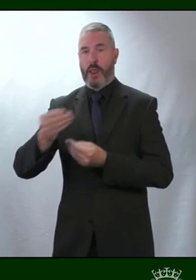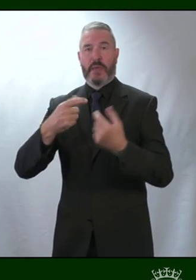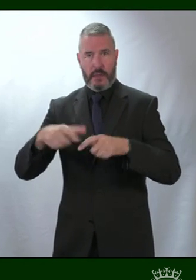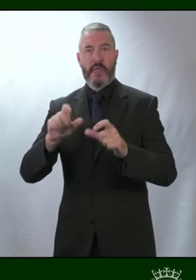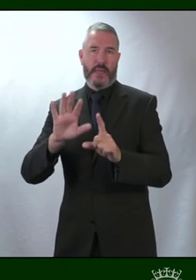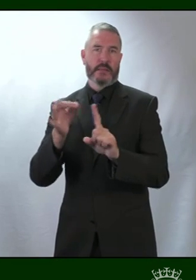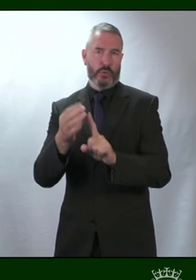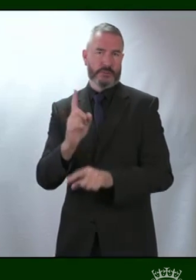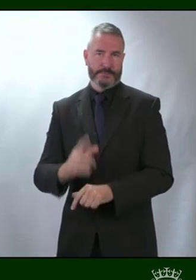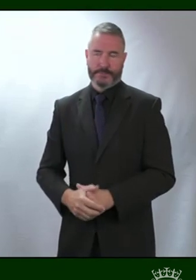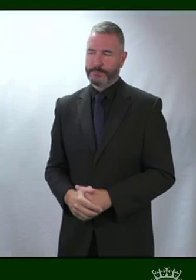That is the point.